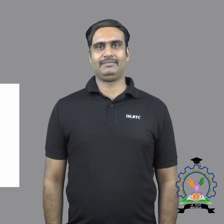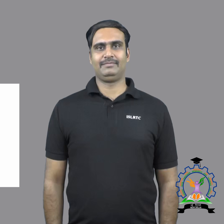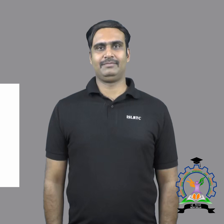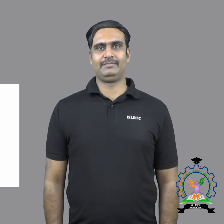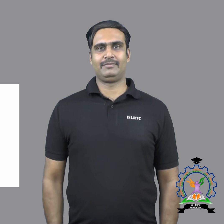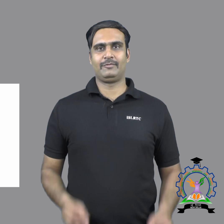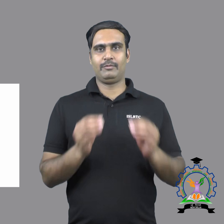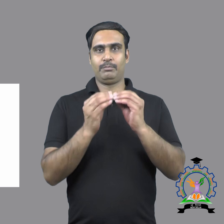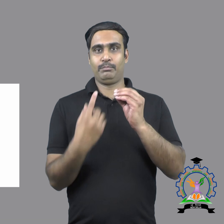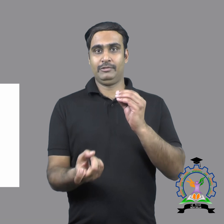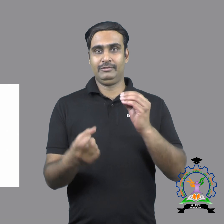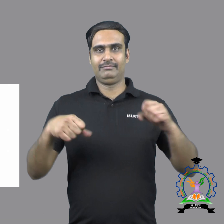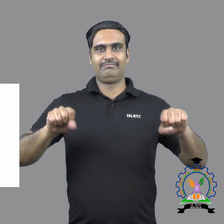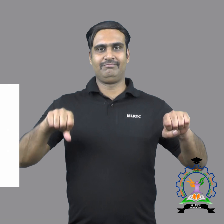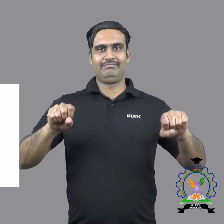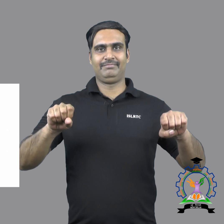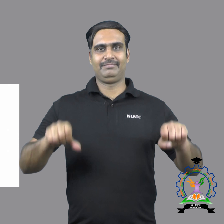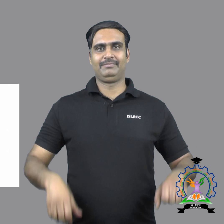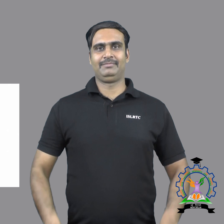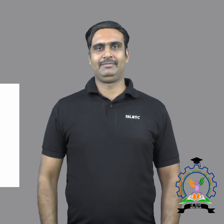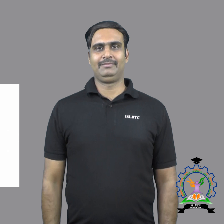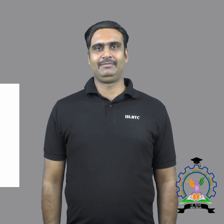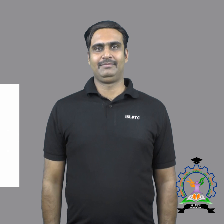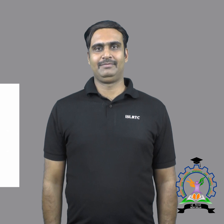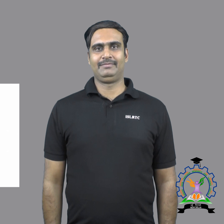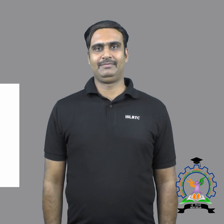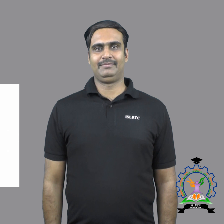Bajaj Bike